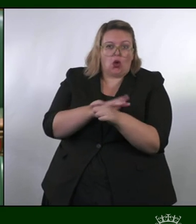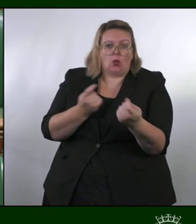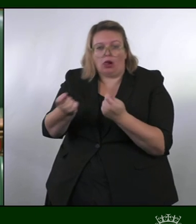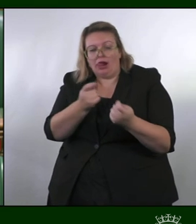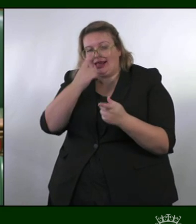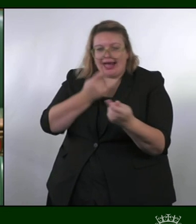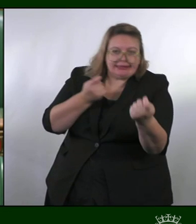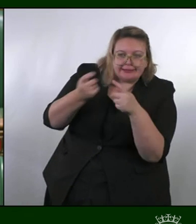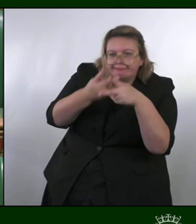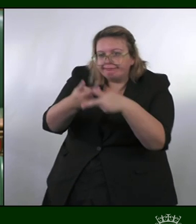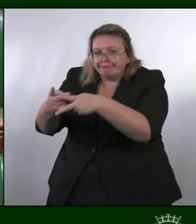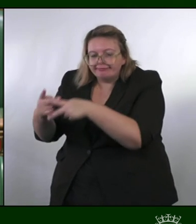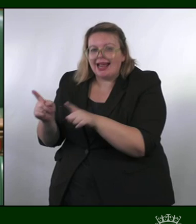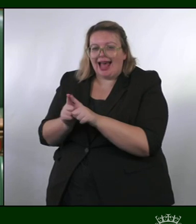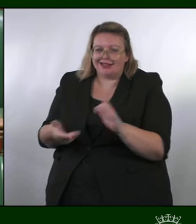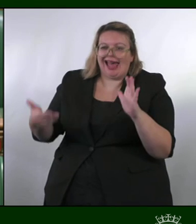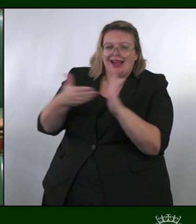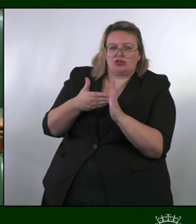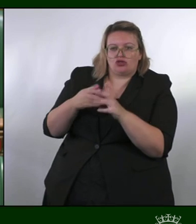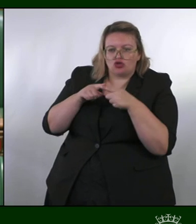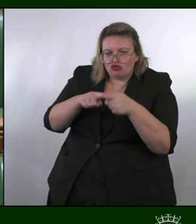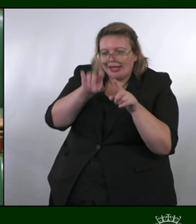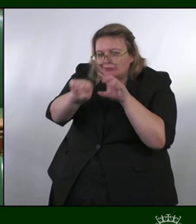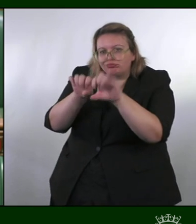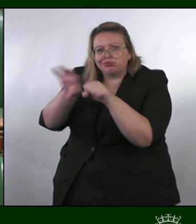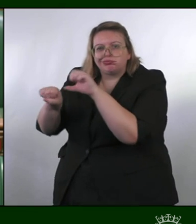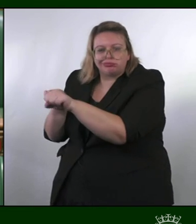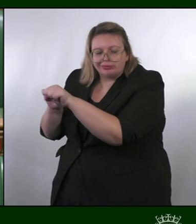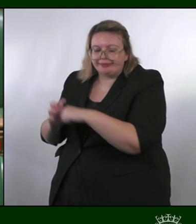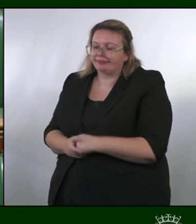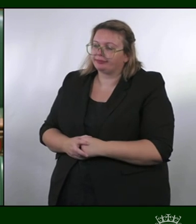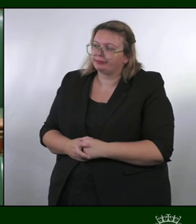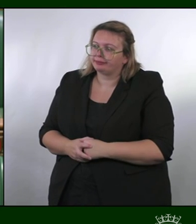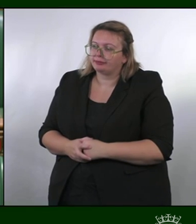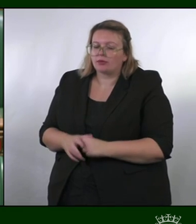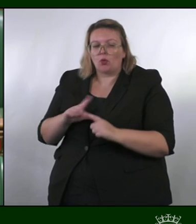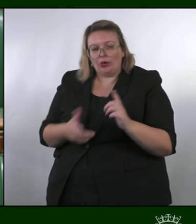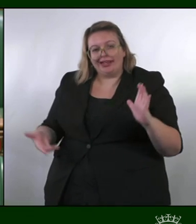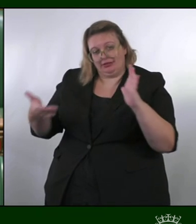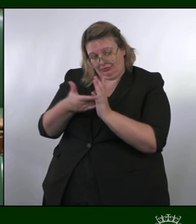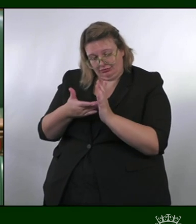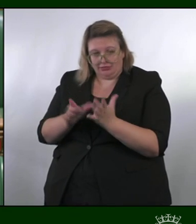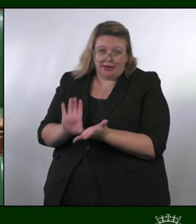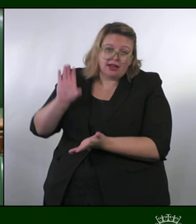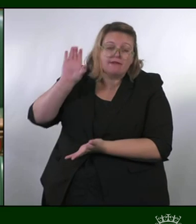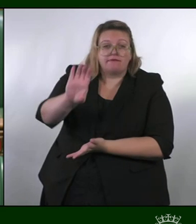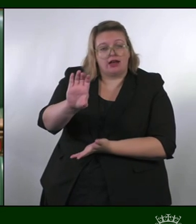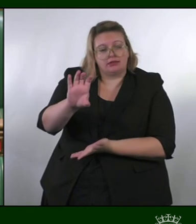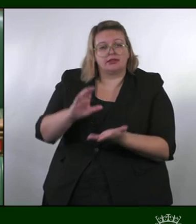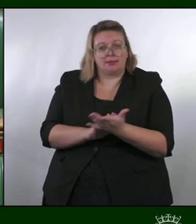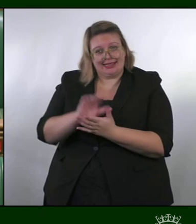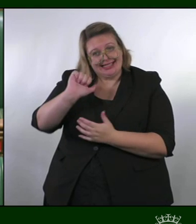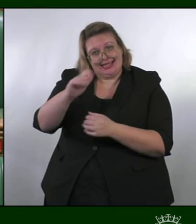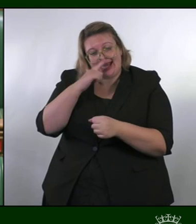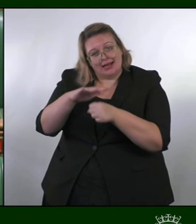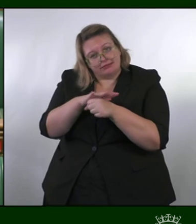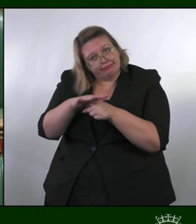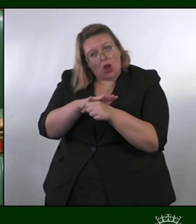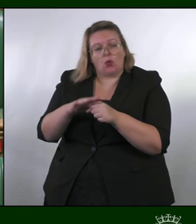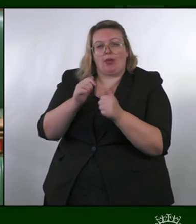In respect of other tier 2 areas or neighbouring tier 2 areas, it is only this announcement that we are planning to make at this point.